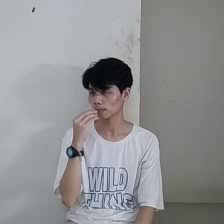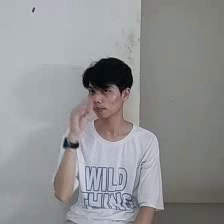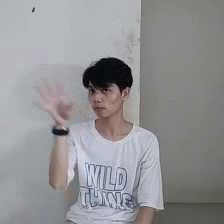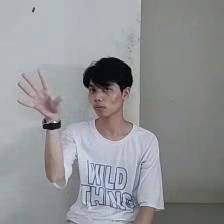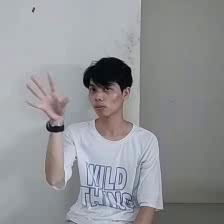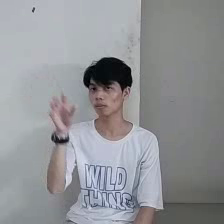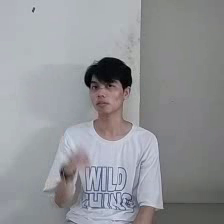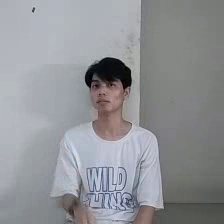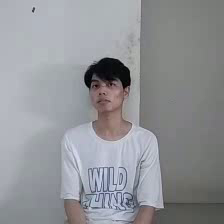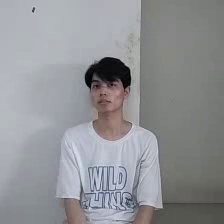Khai báo